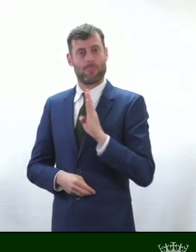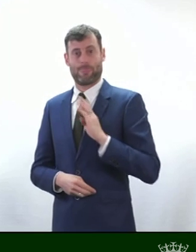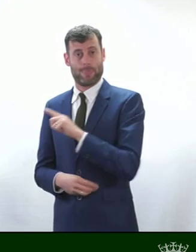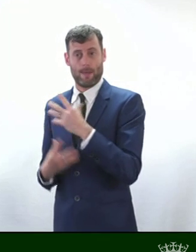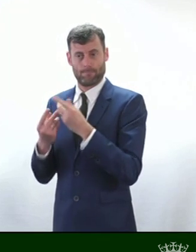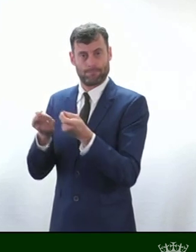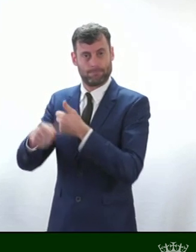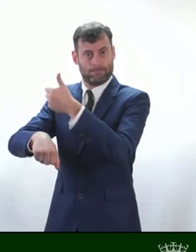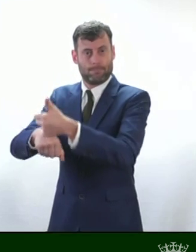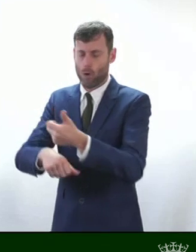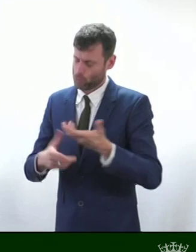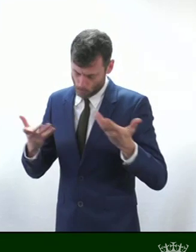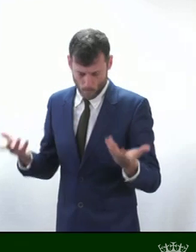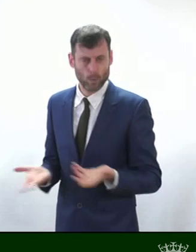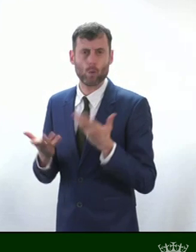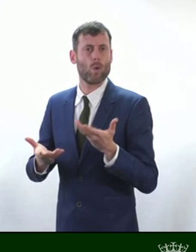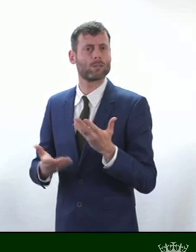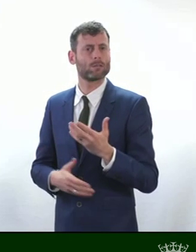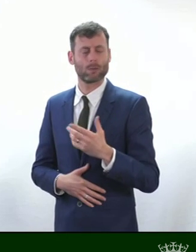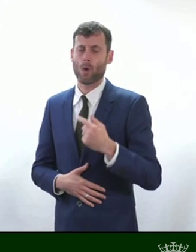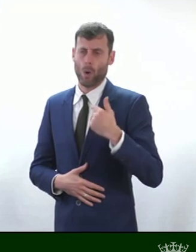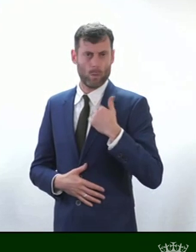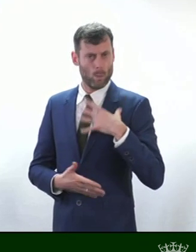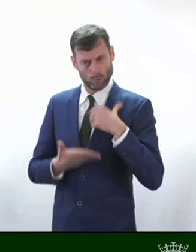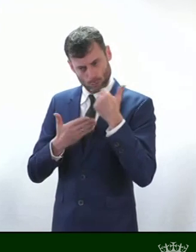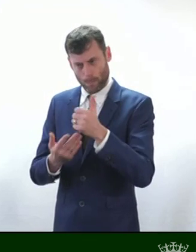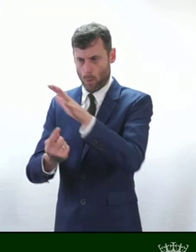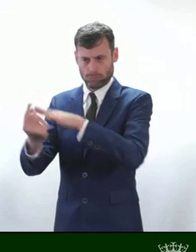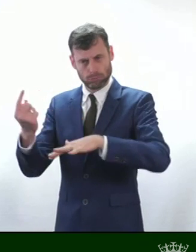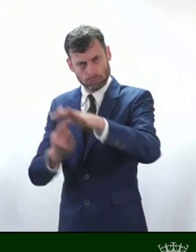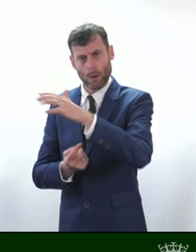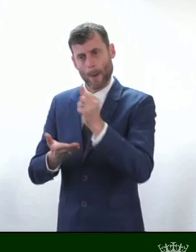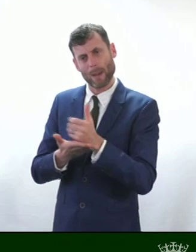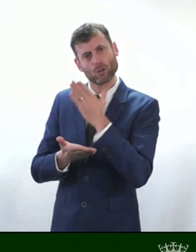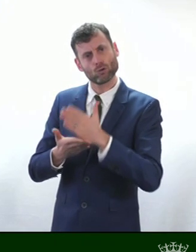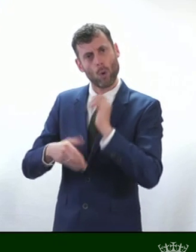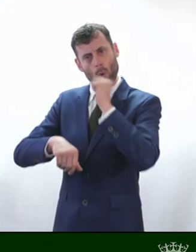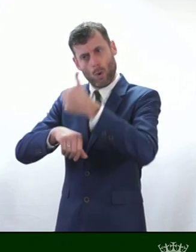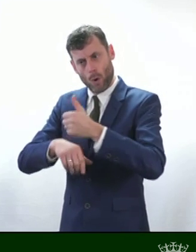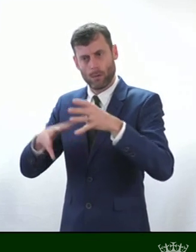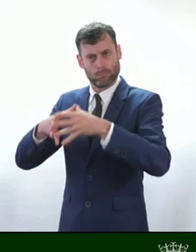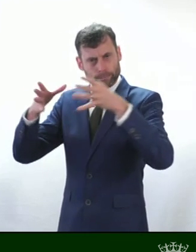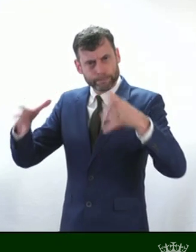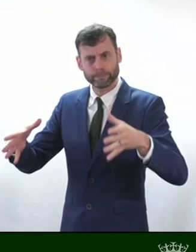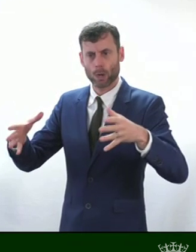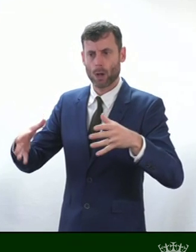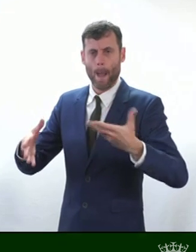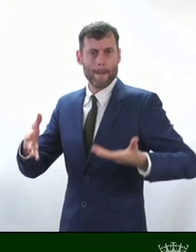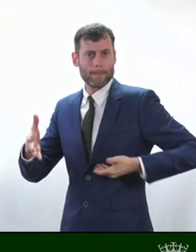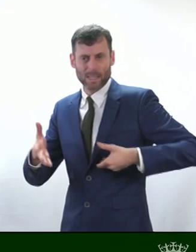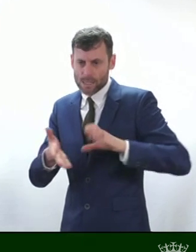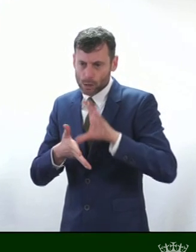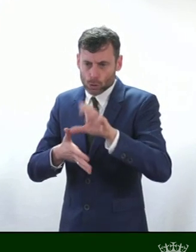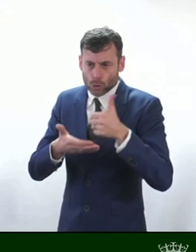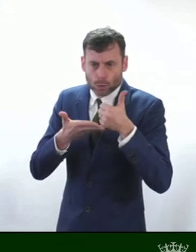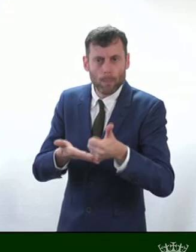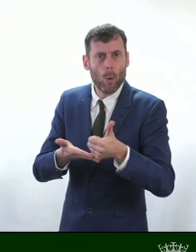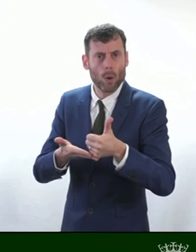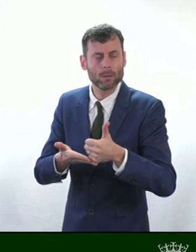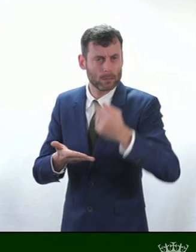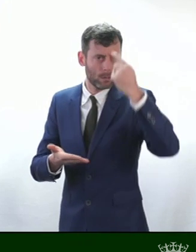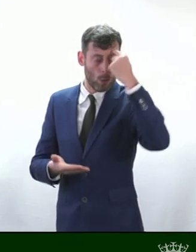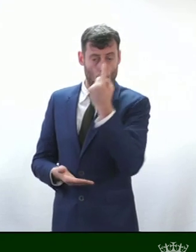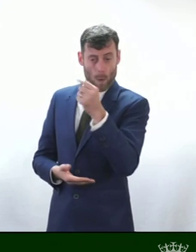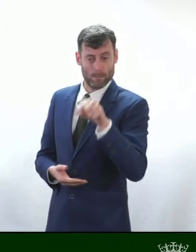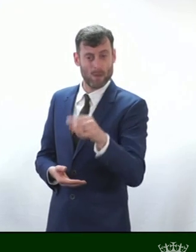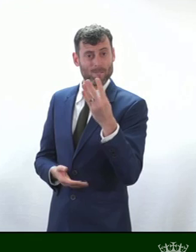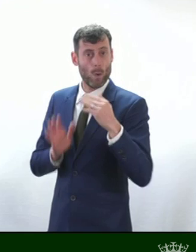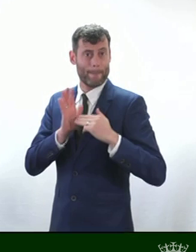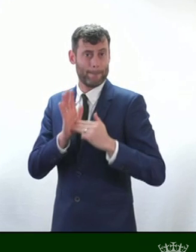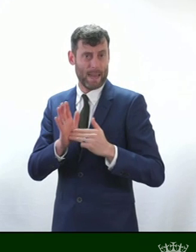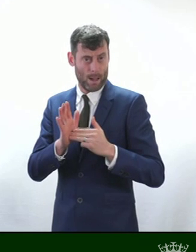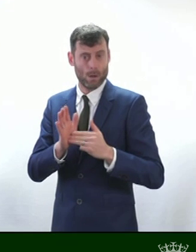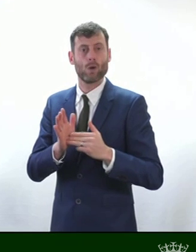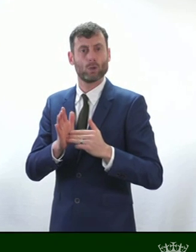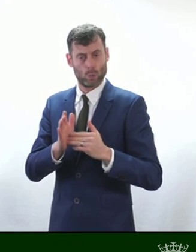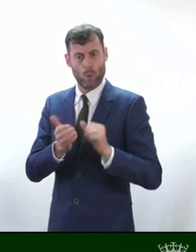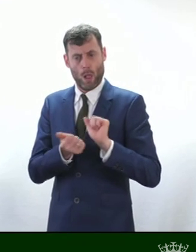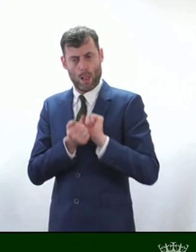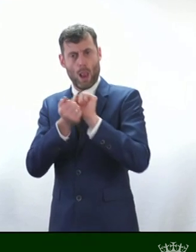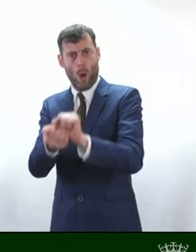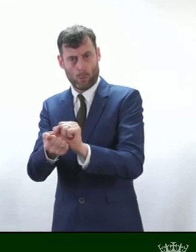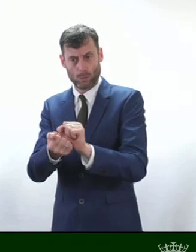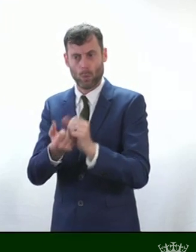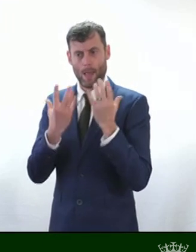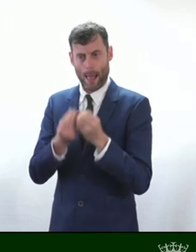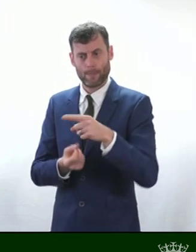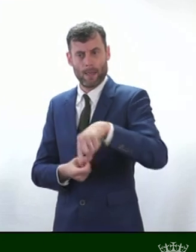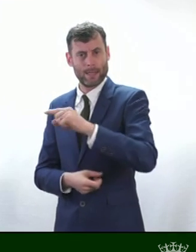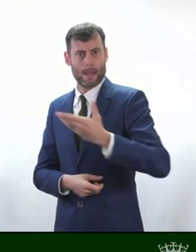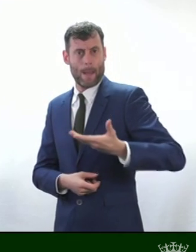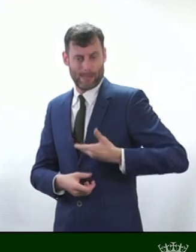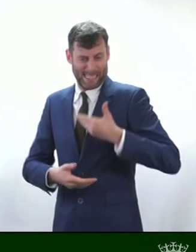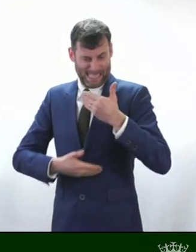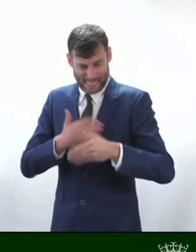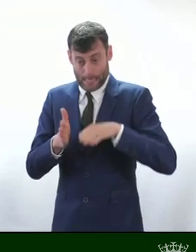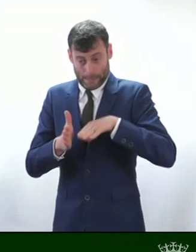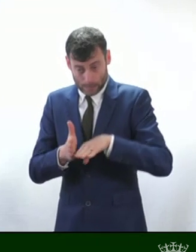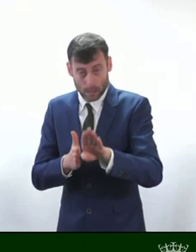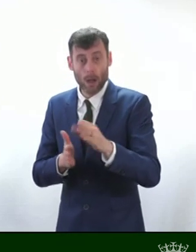2, of course we want to support Stafford and the people of Stafford with a massive programme of business support, including nearly £1.4 million in bounce back loans, grants, rate relief and VAT deferrals.